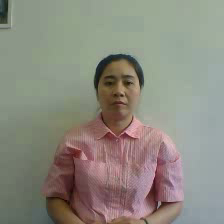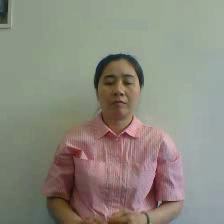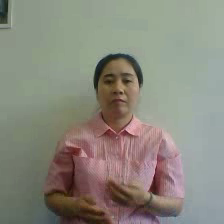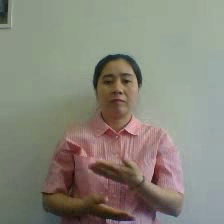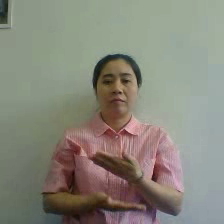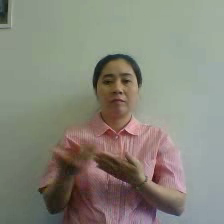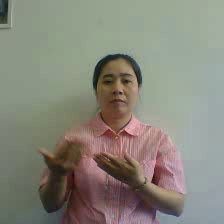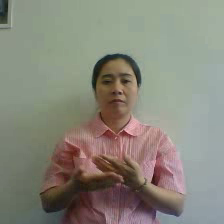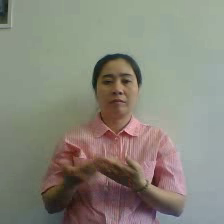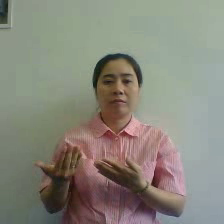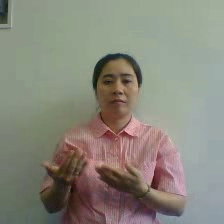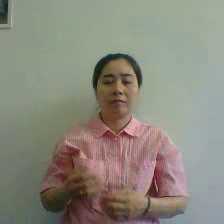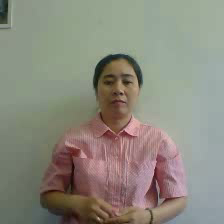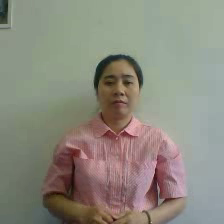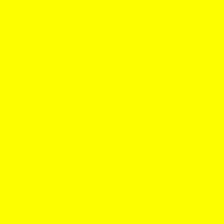Dễ